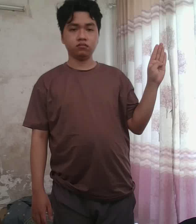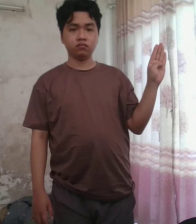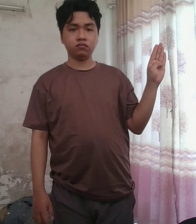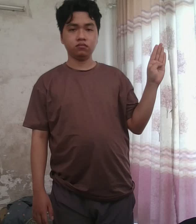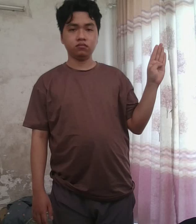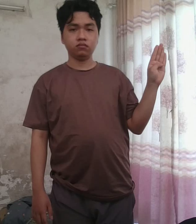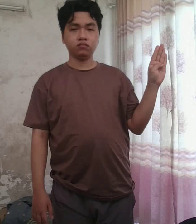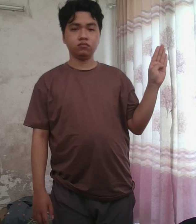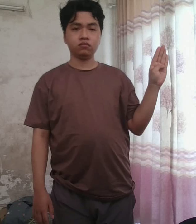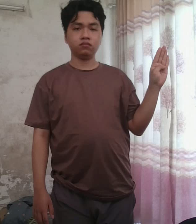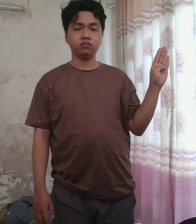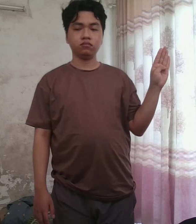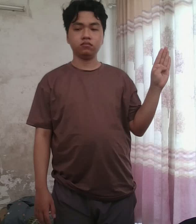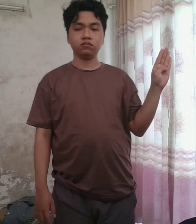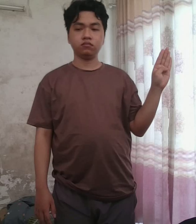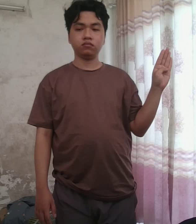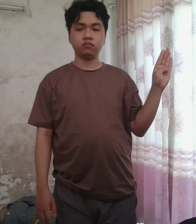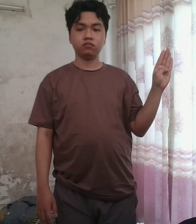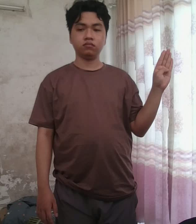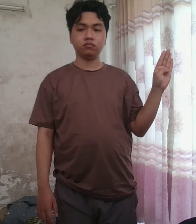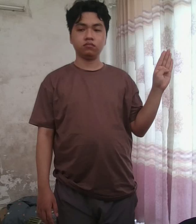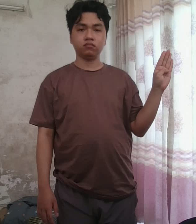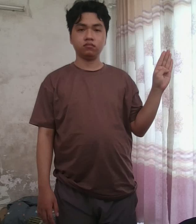b